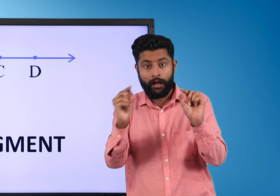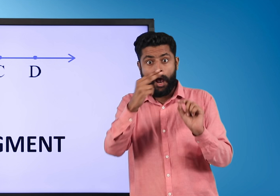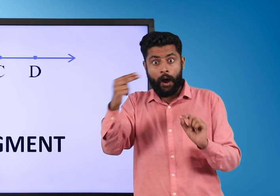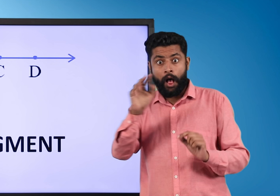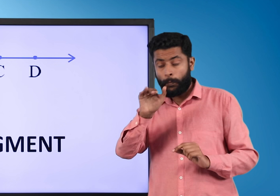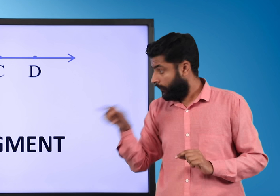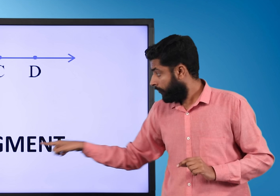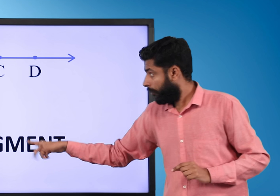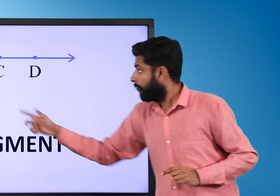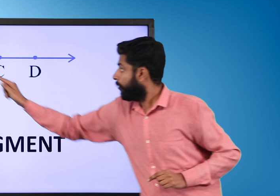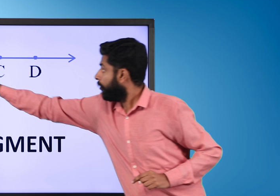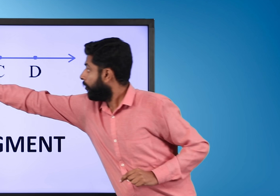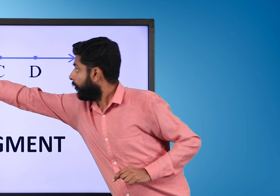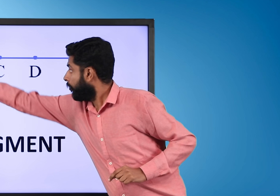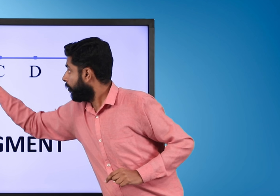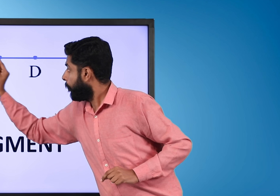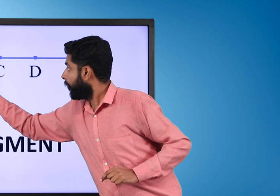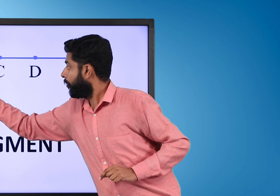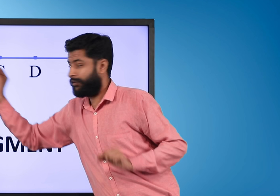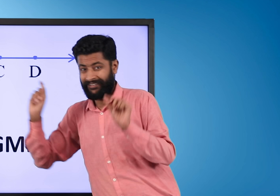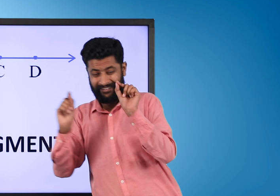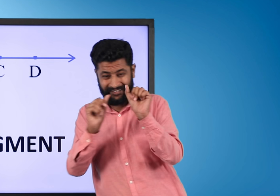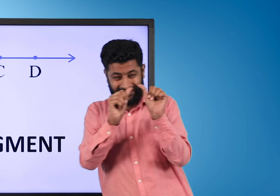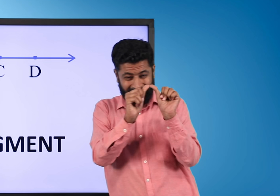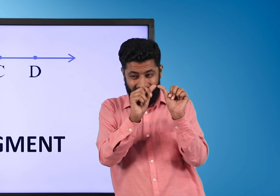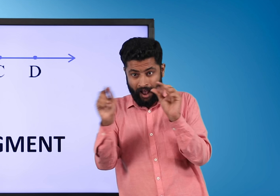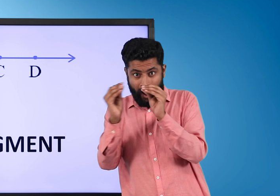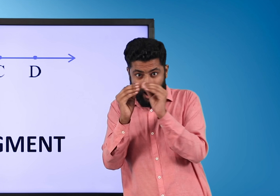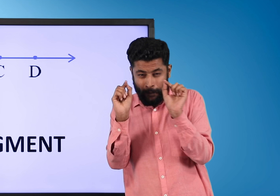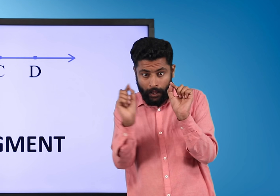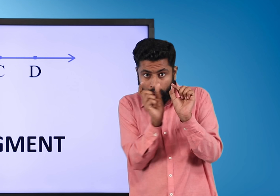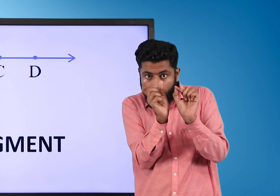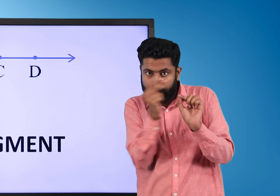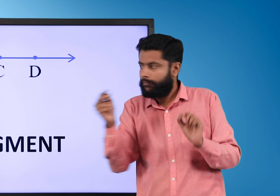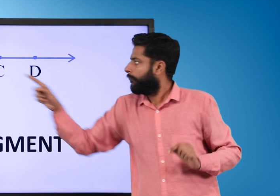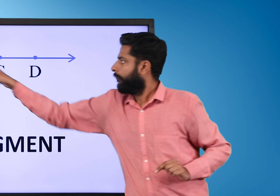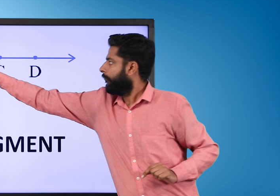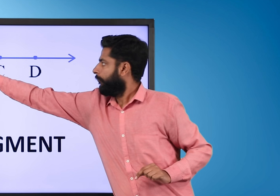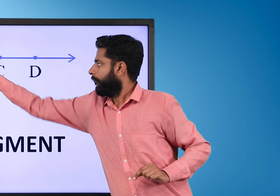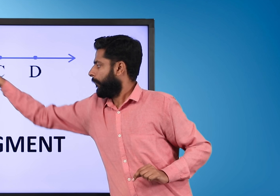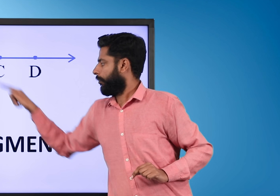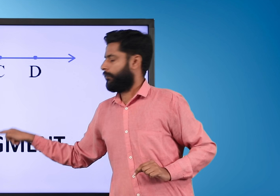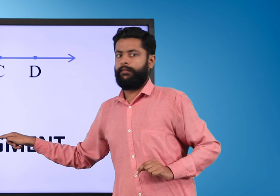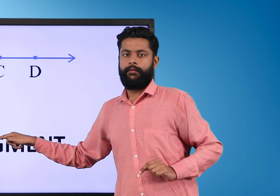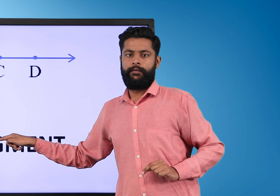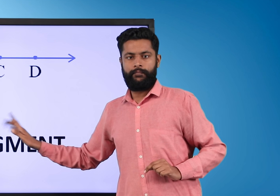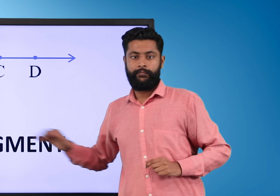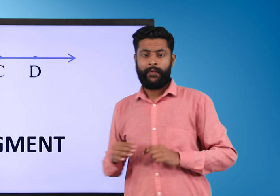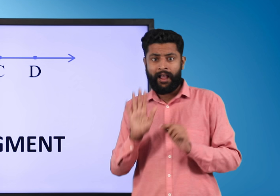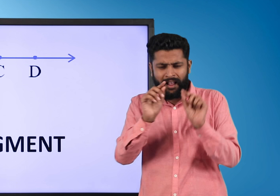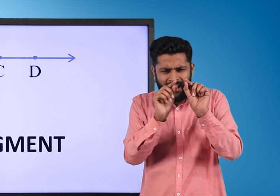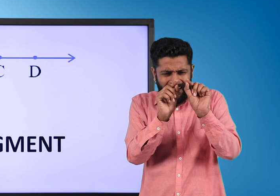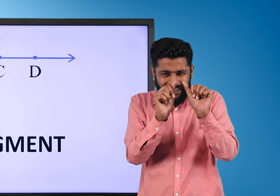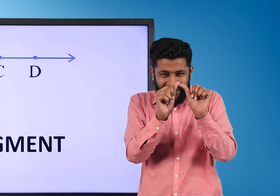We can measure the line segment AB and say that it measures 3 cm.